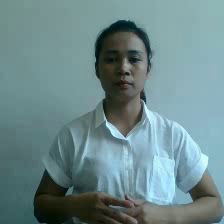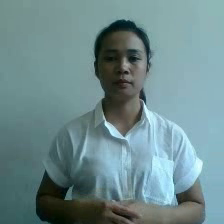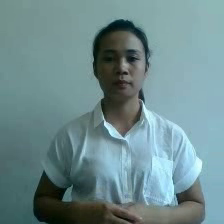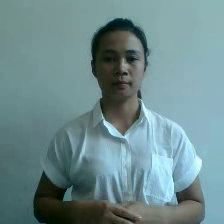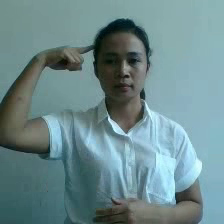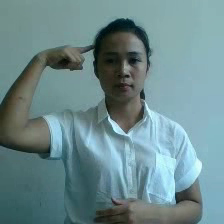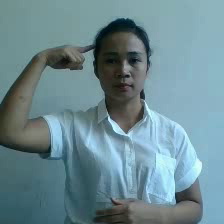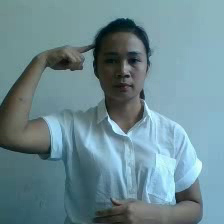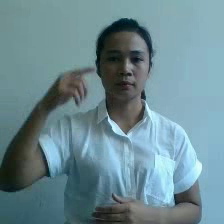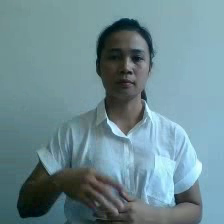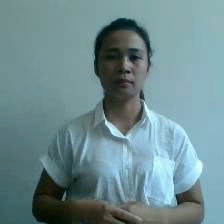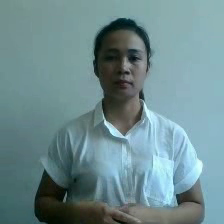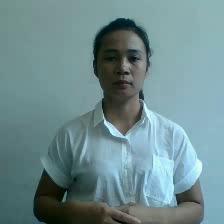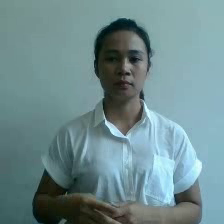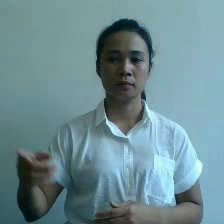Đầu